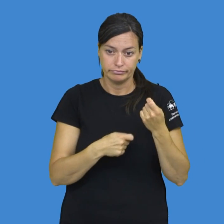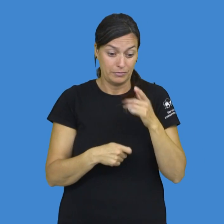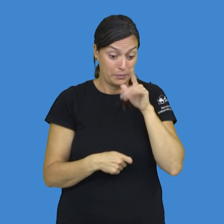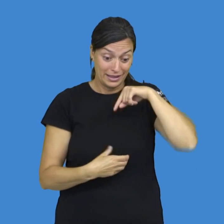motivo